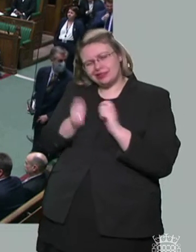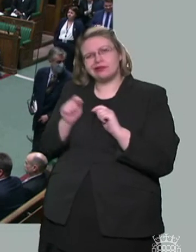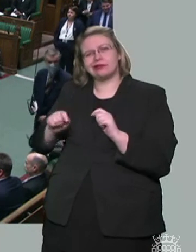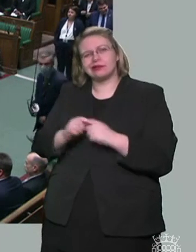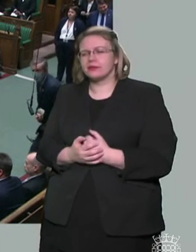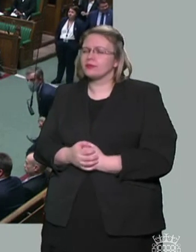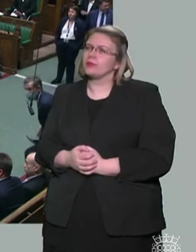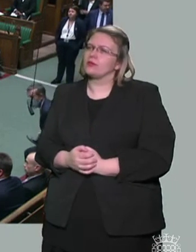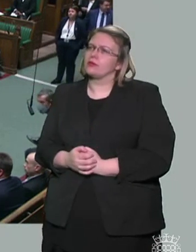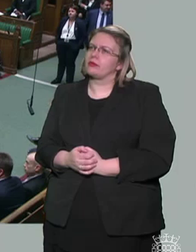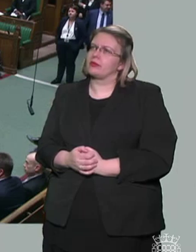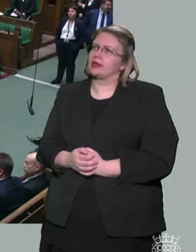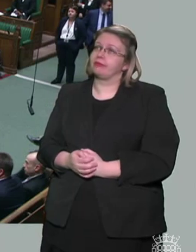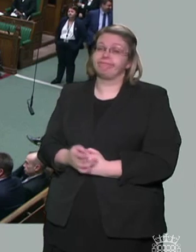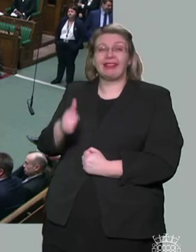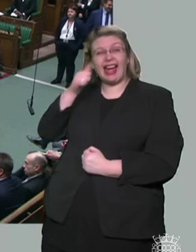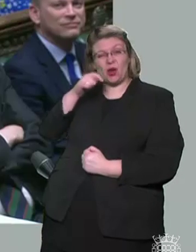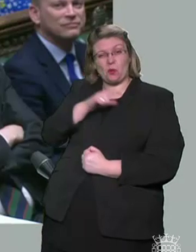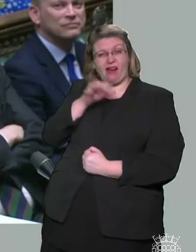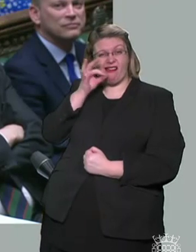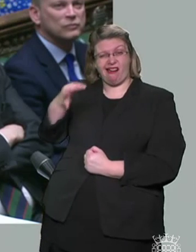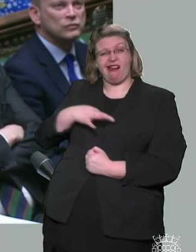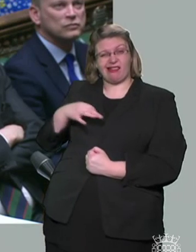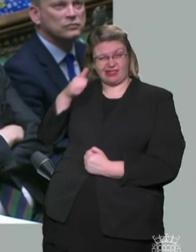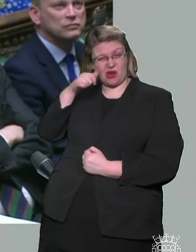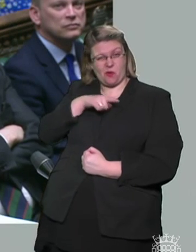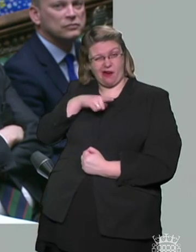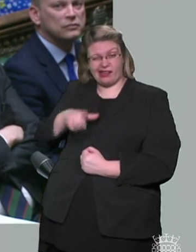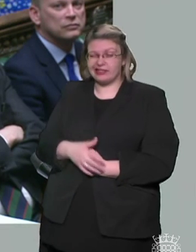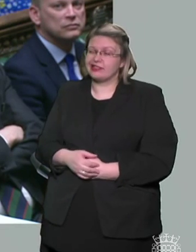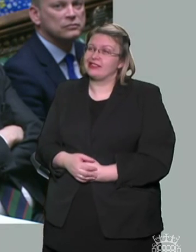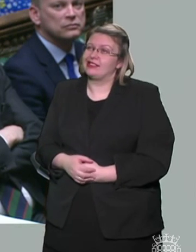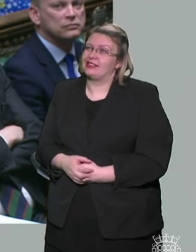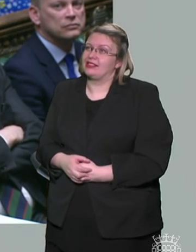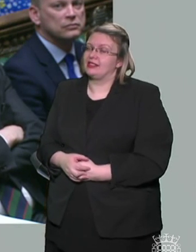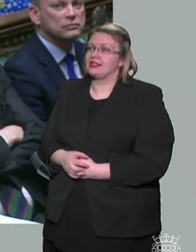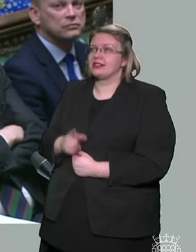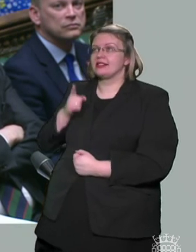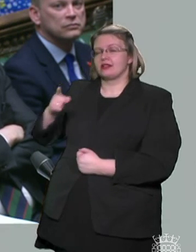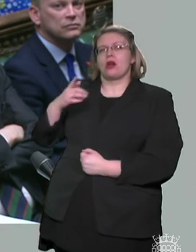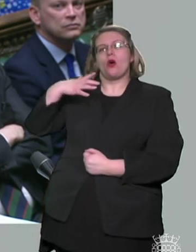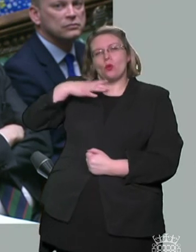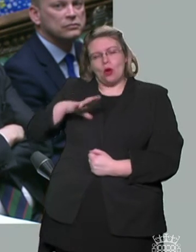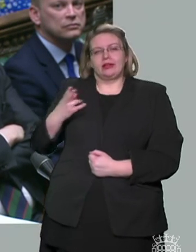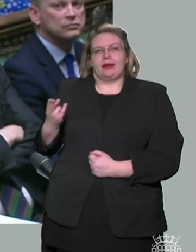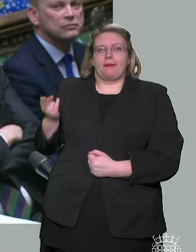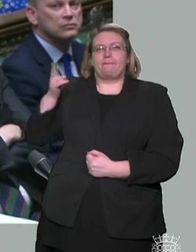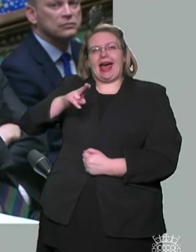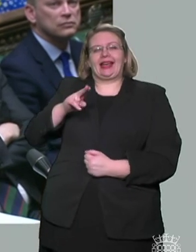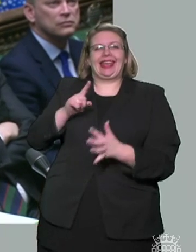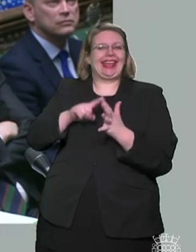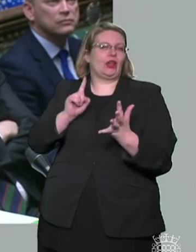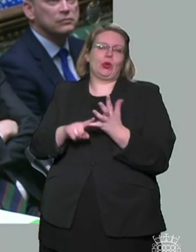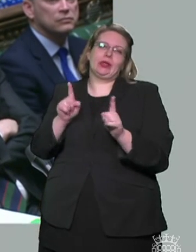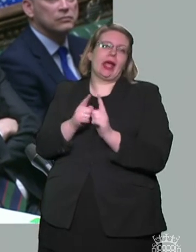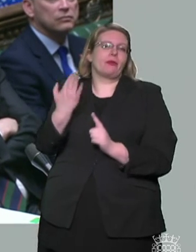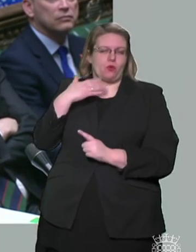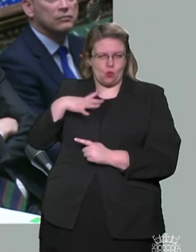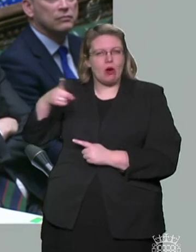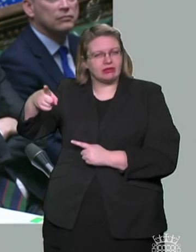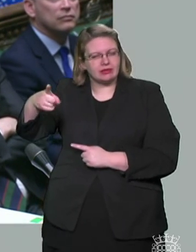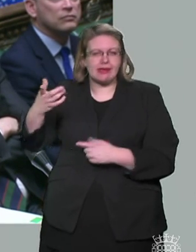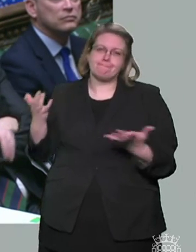I know what is behind the honourable Member’s question: a desire to return to the jurisdiction of the European Union.